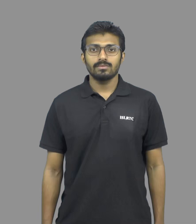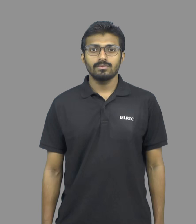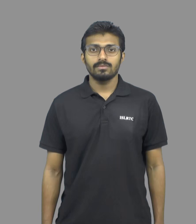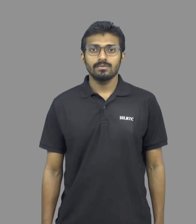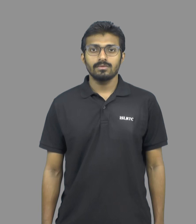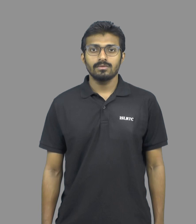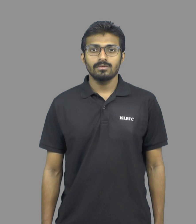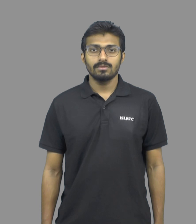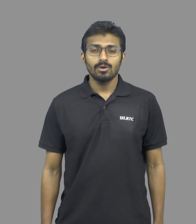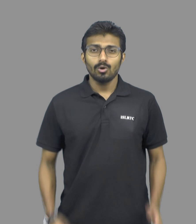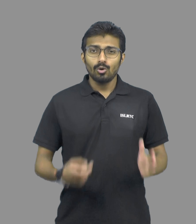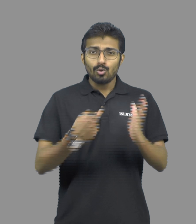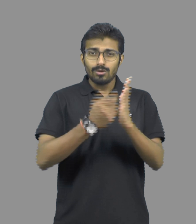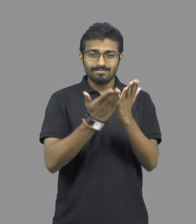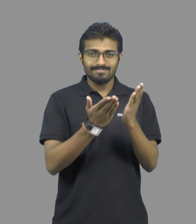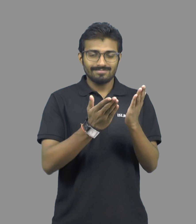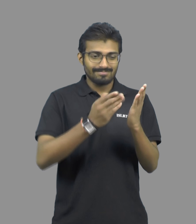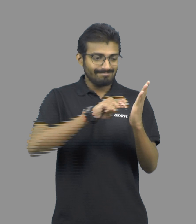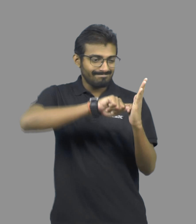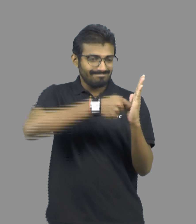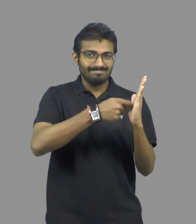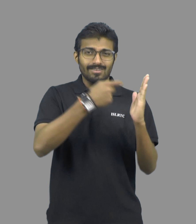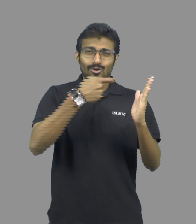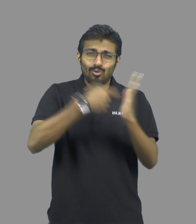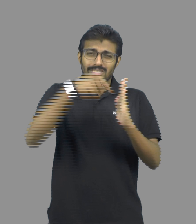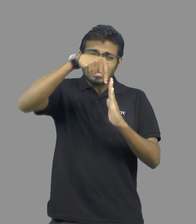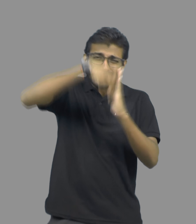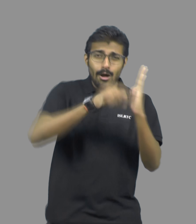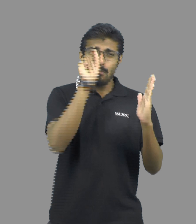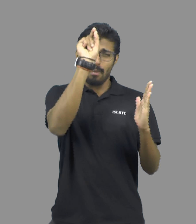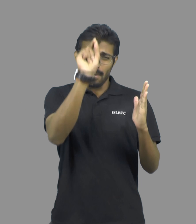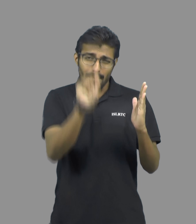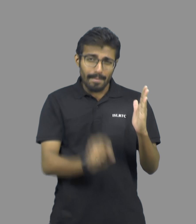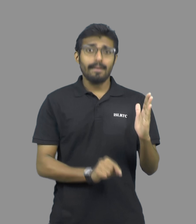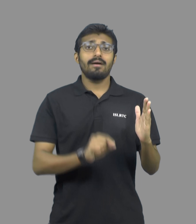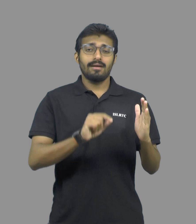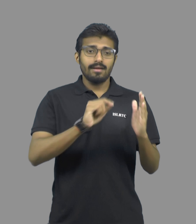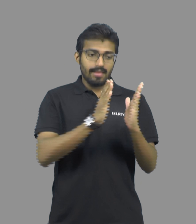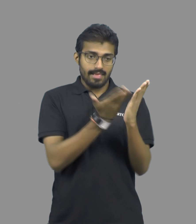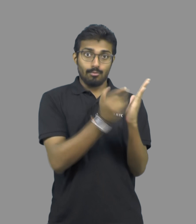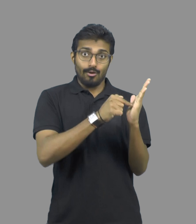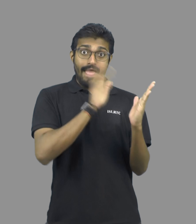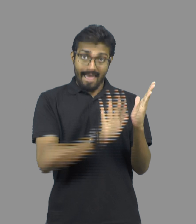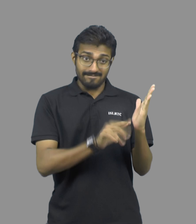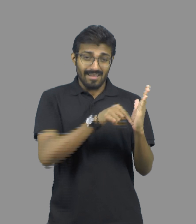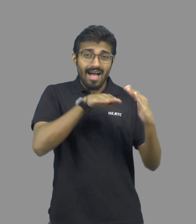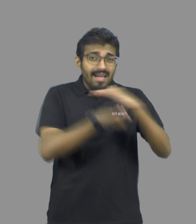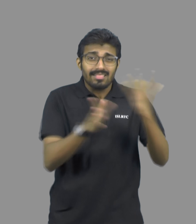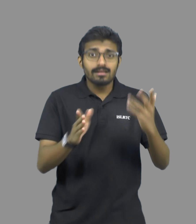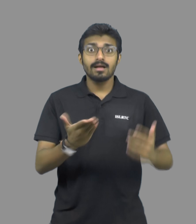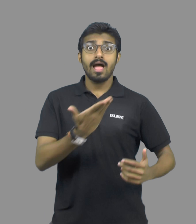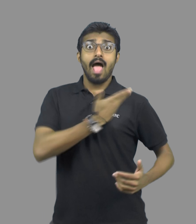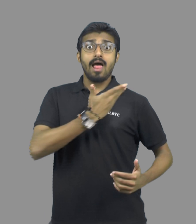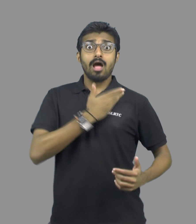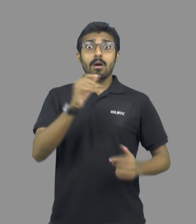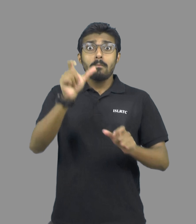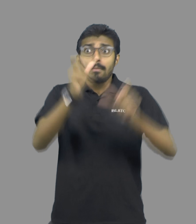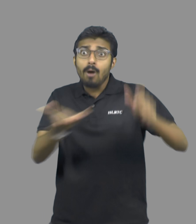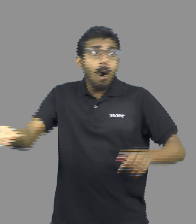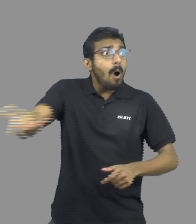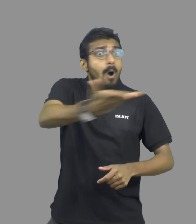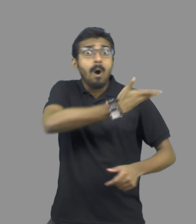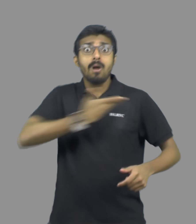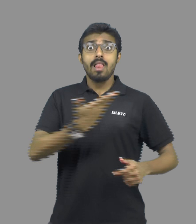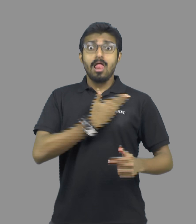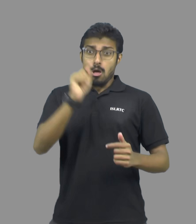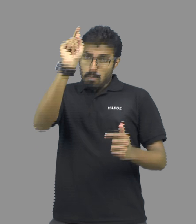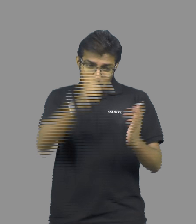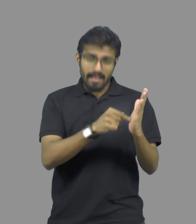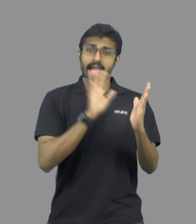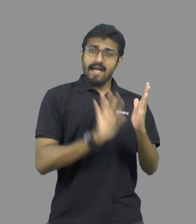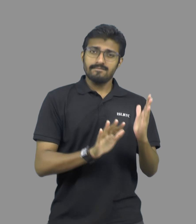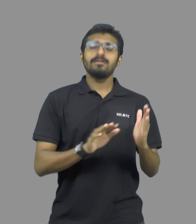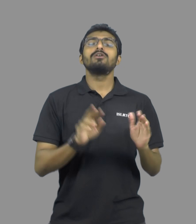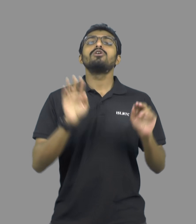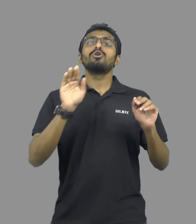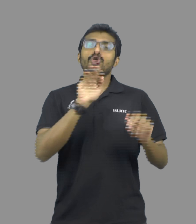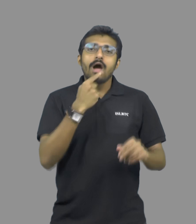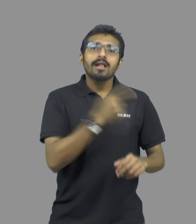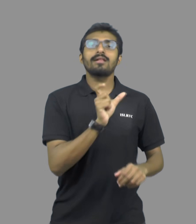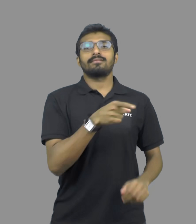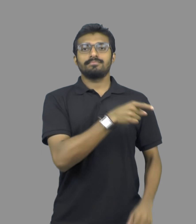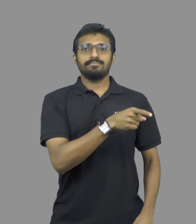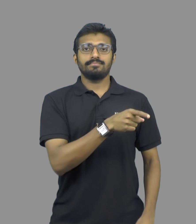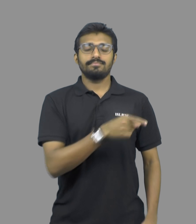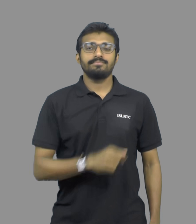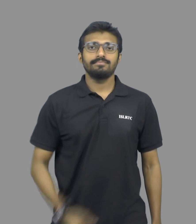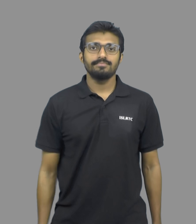Constitutional Rights